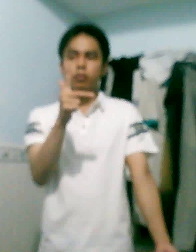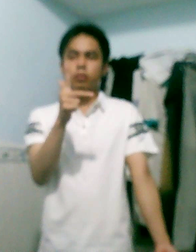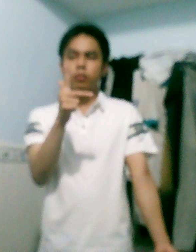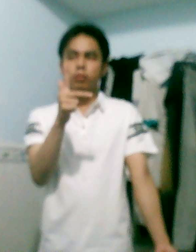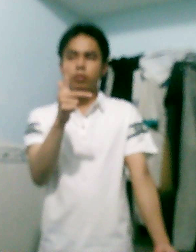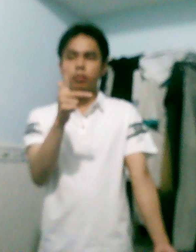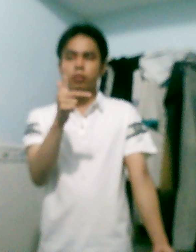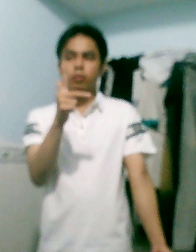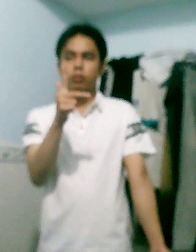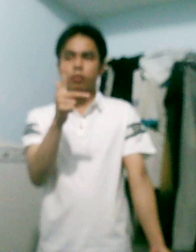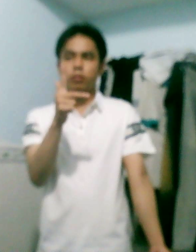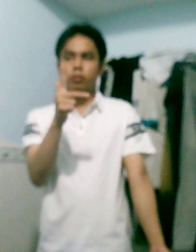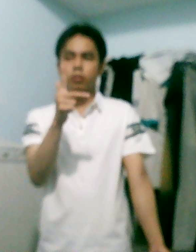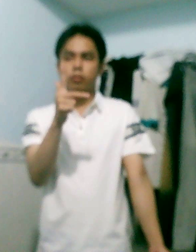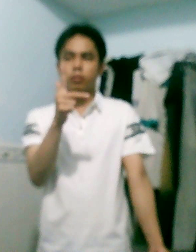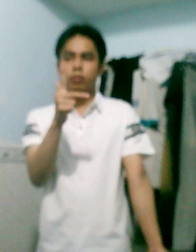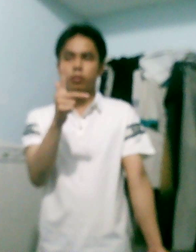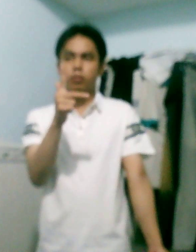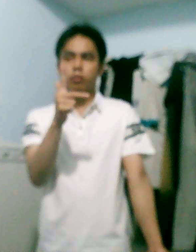k